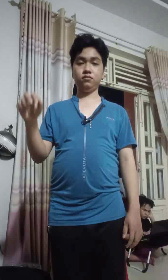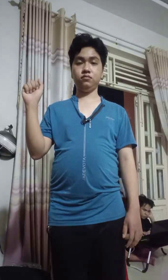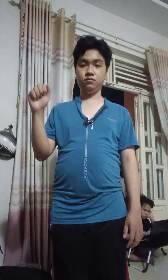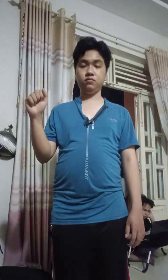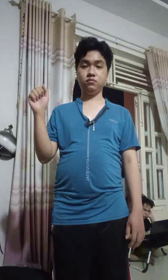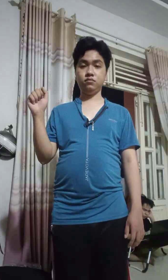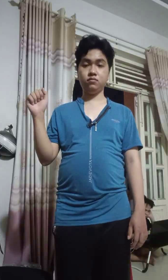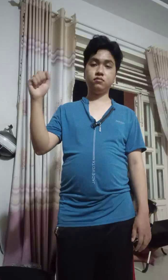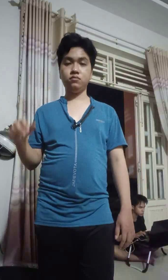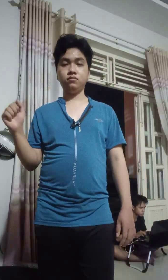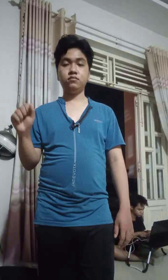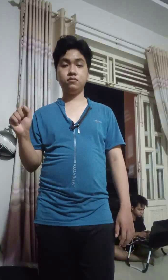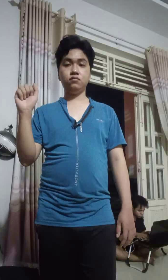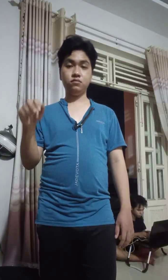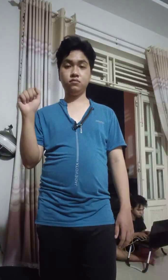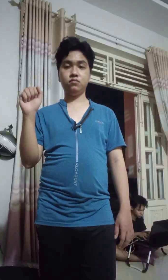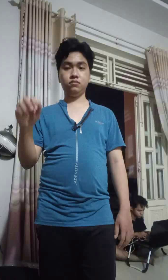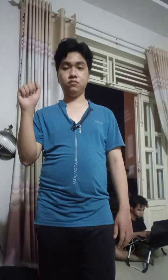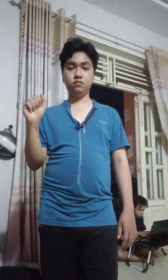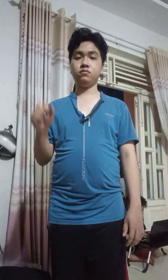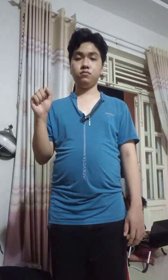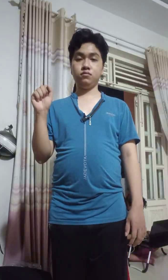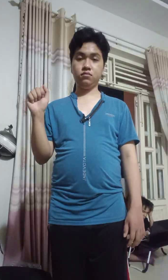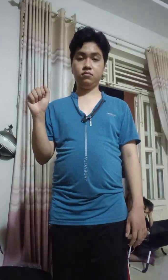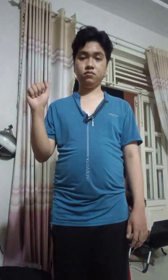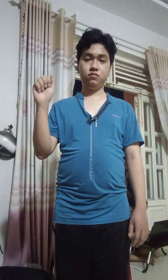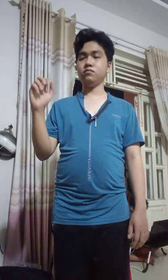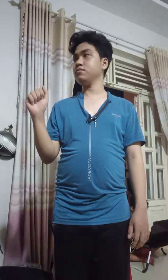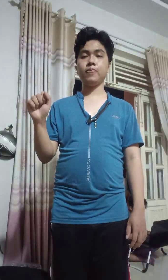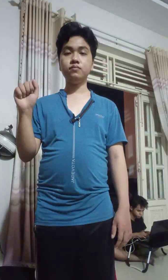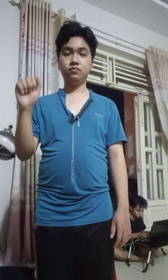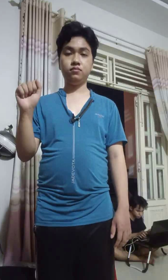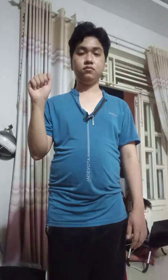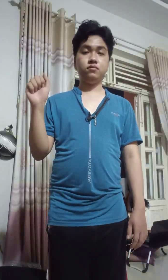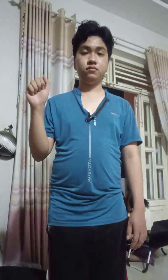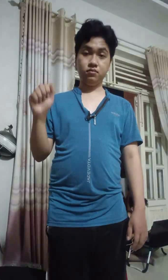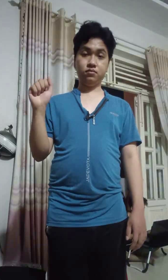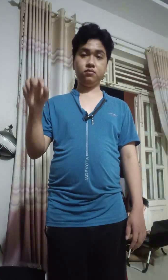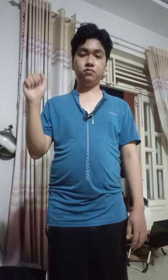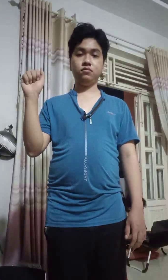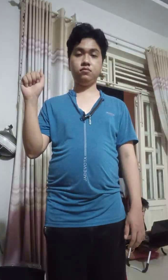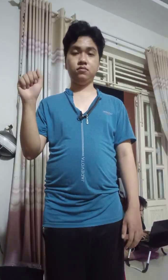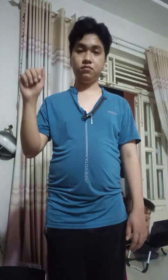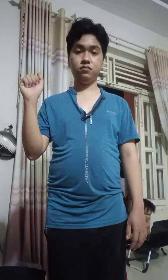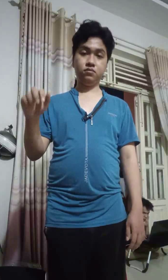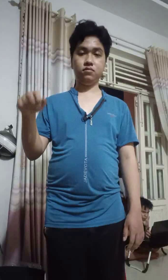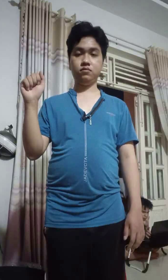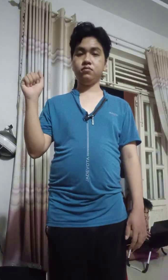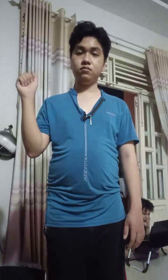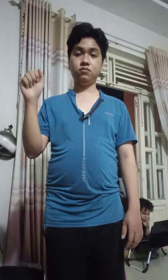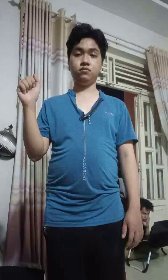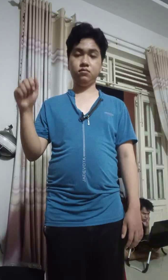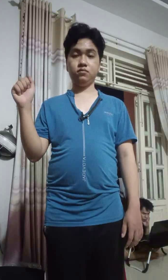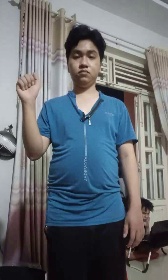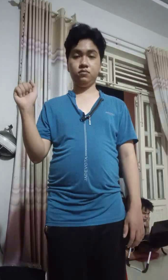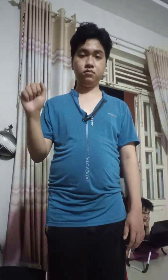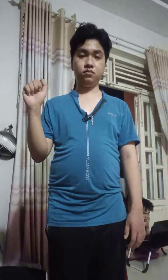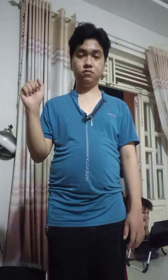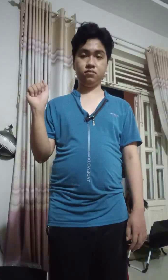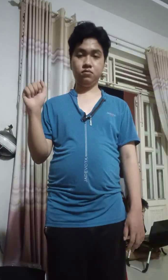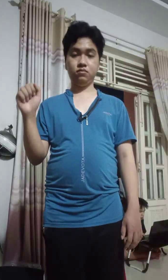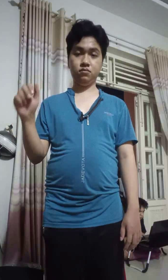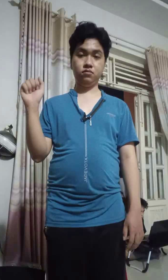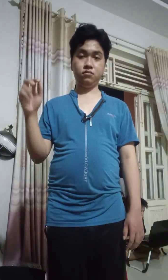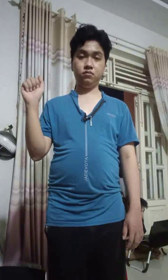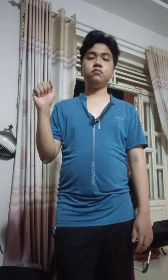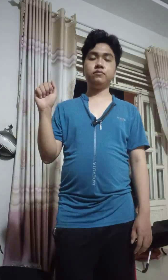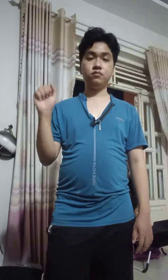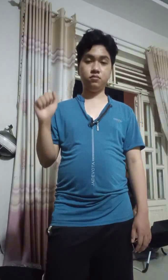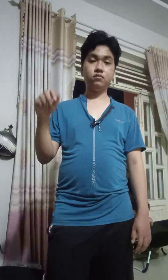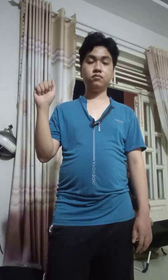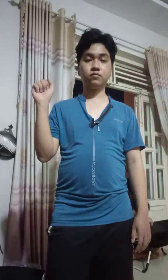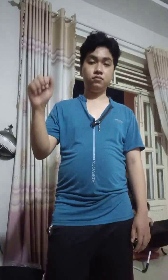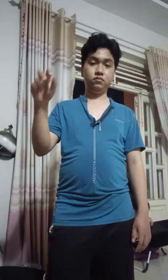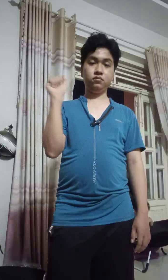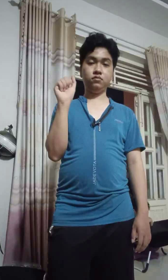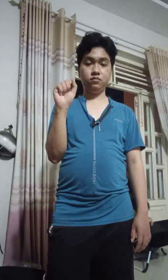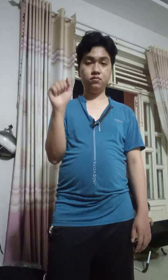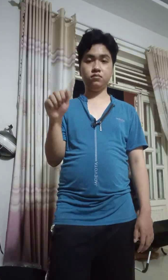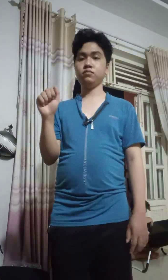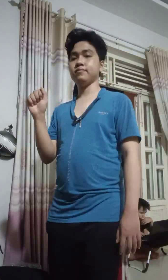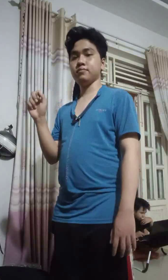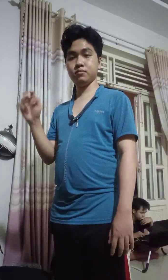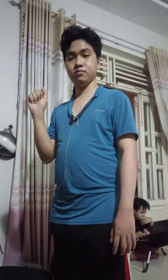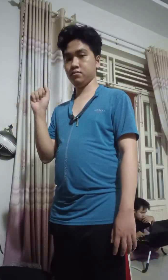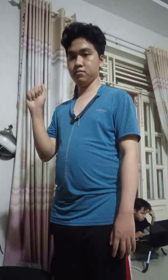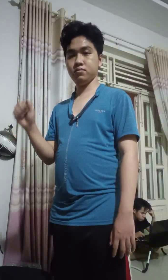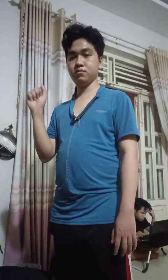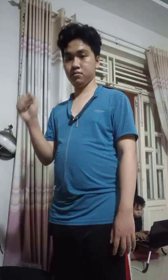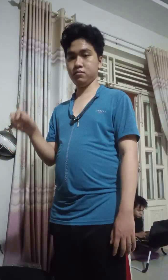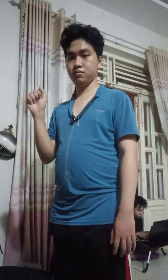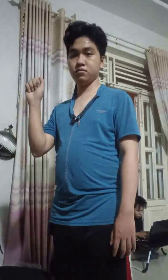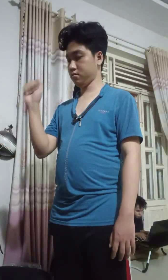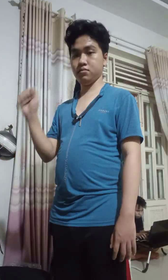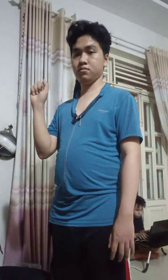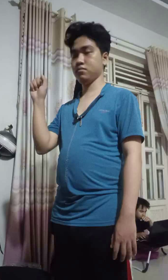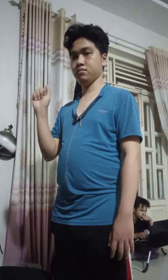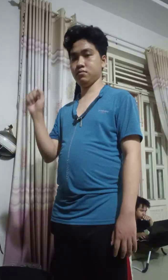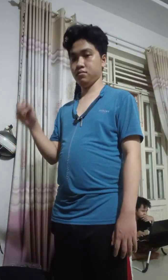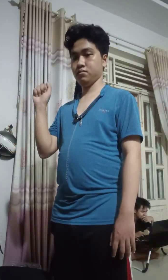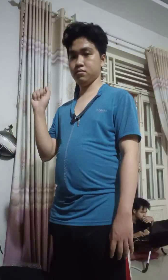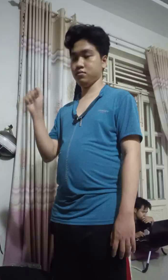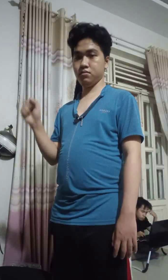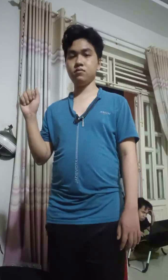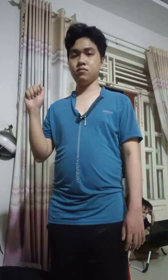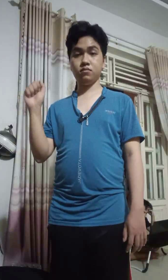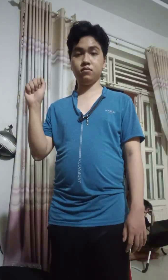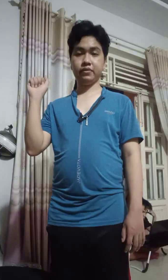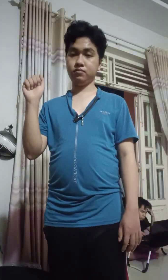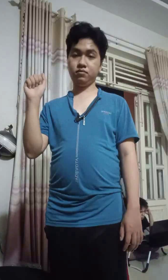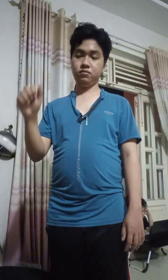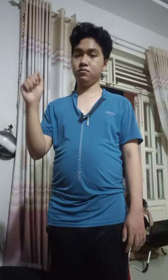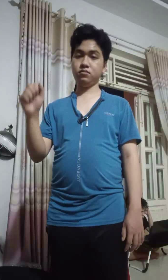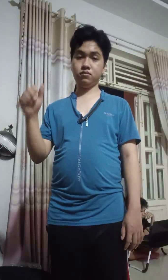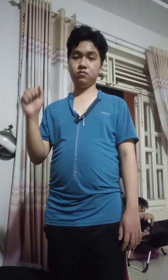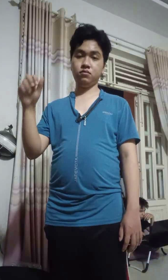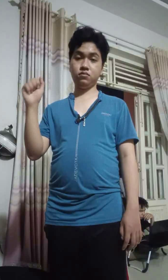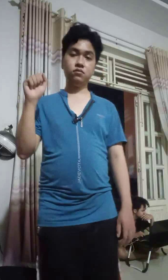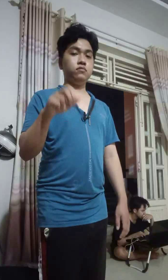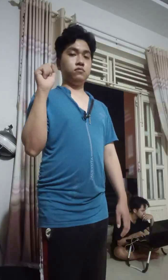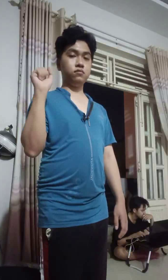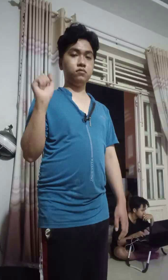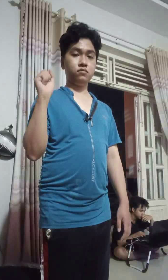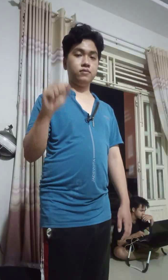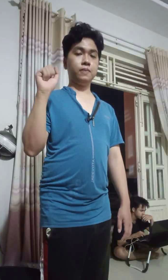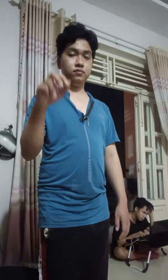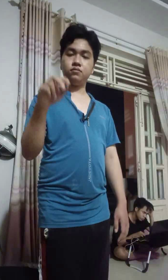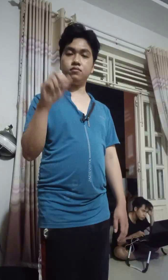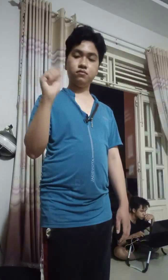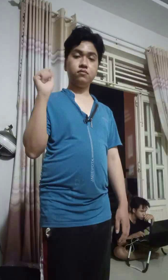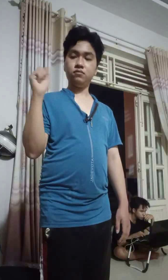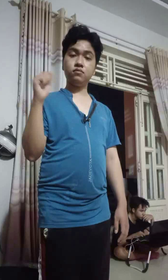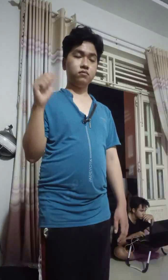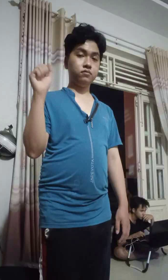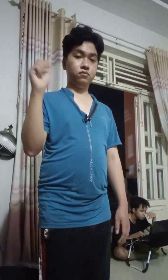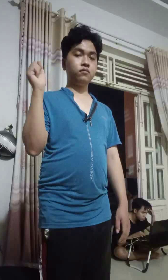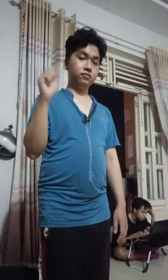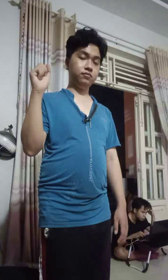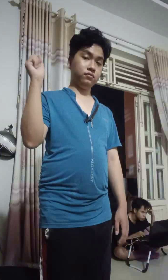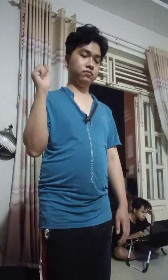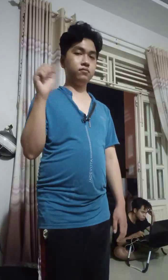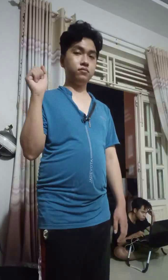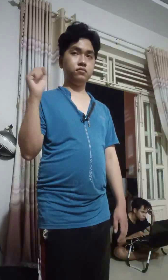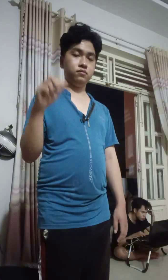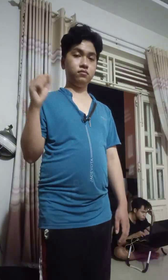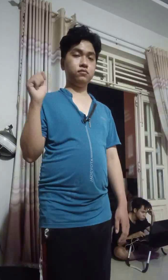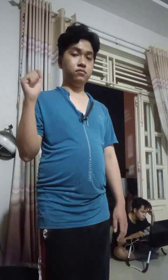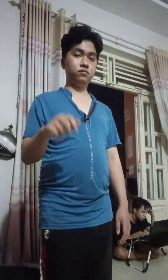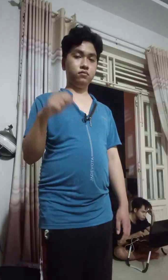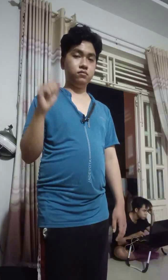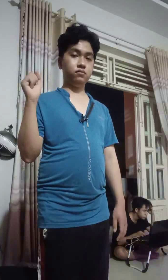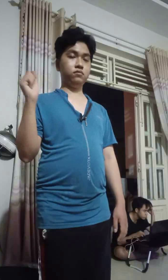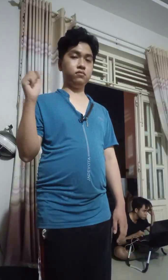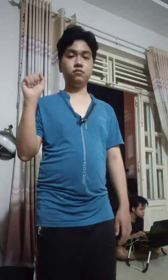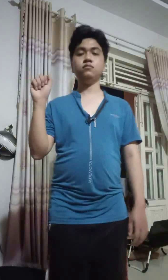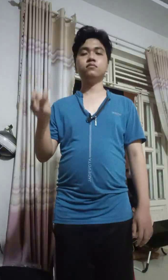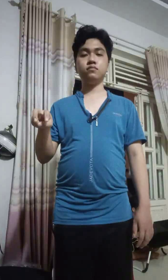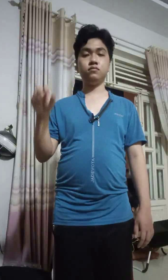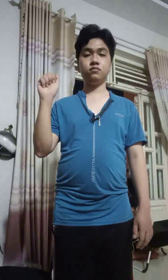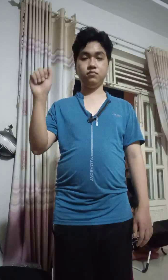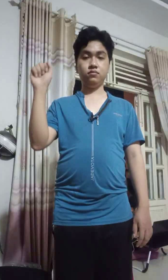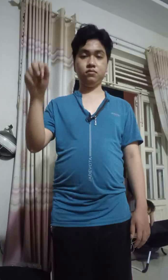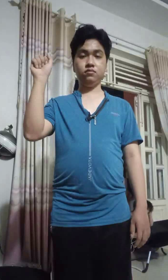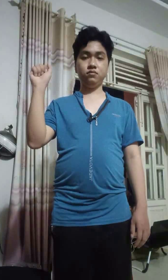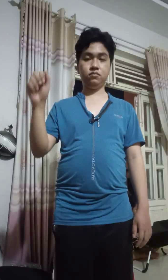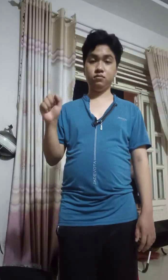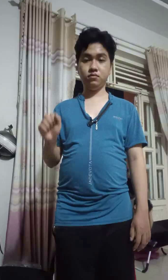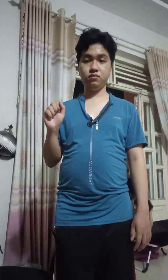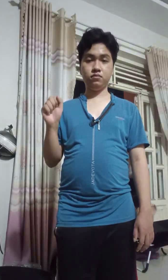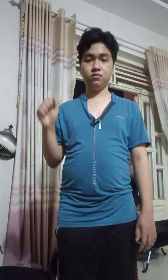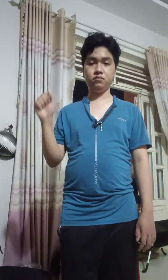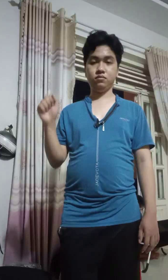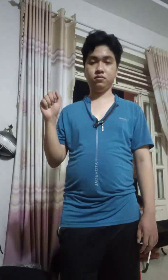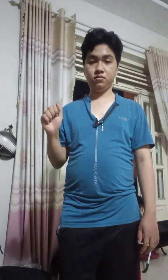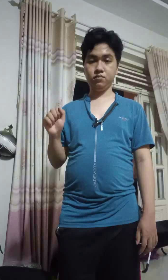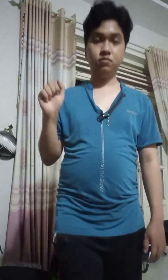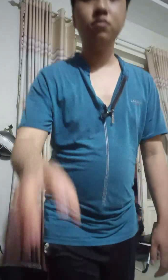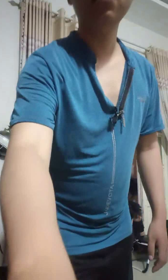â